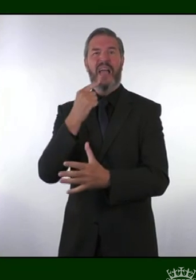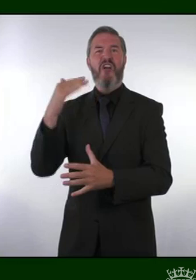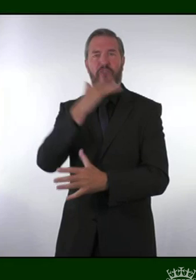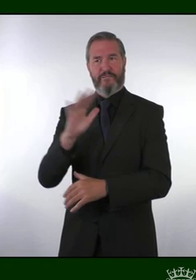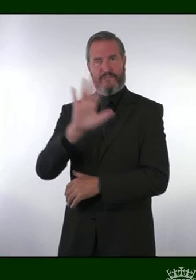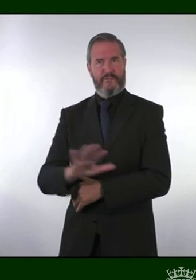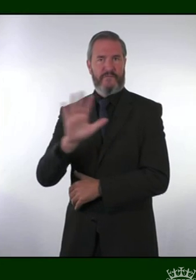Order.